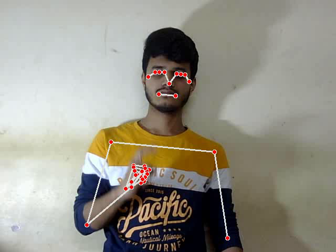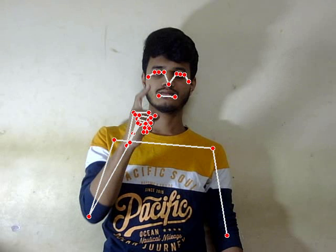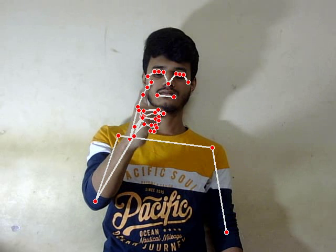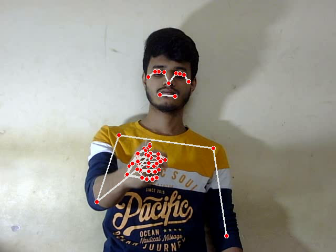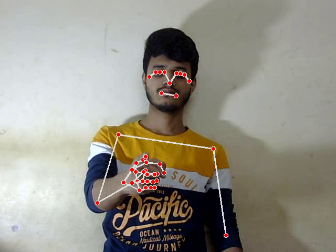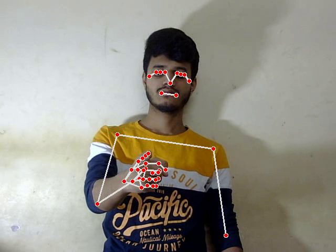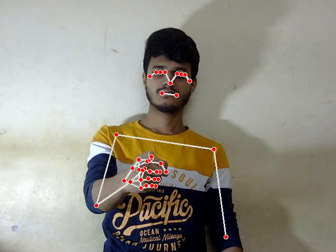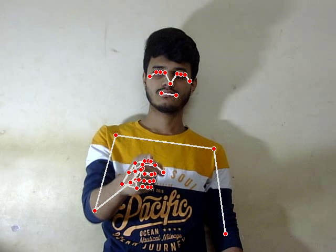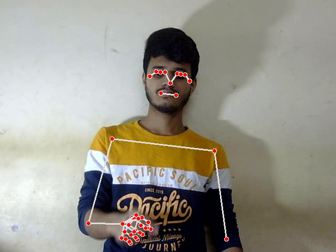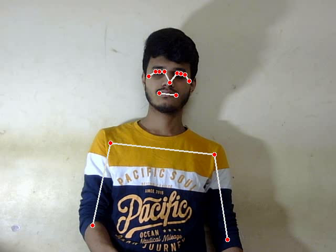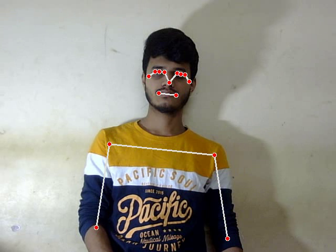you